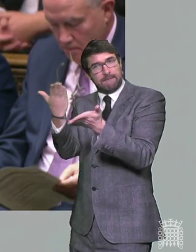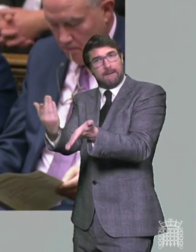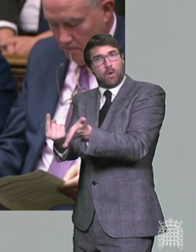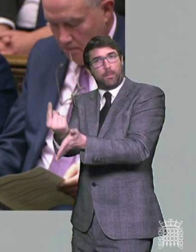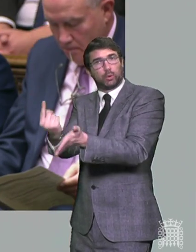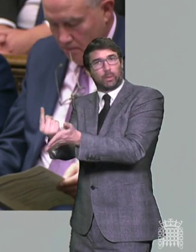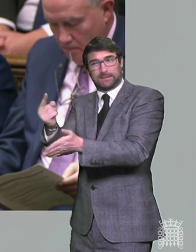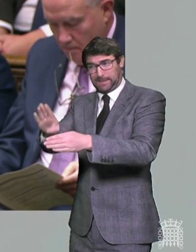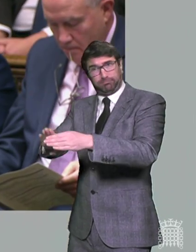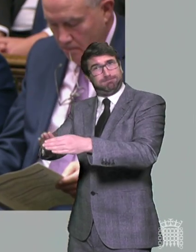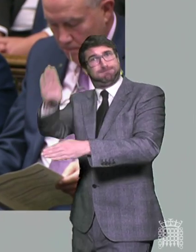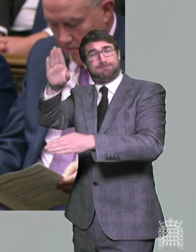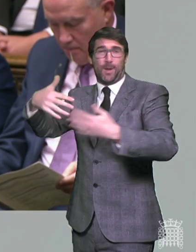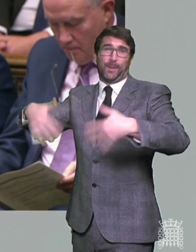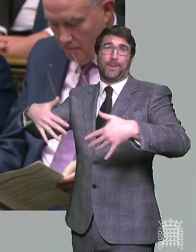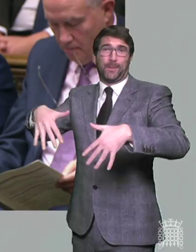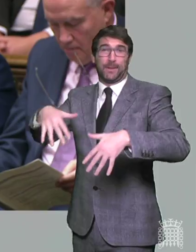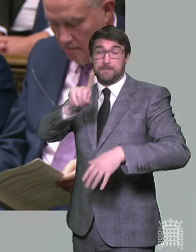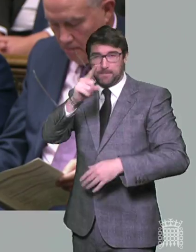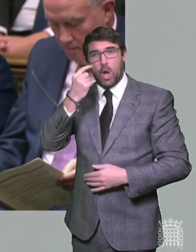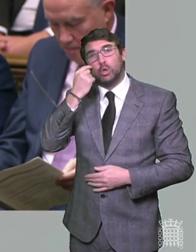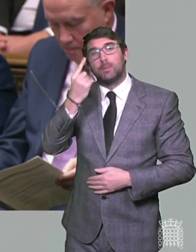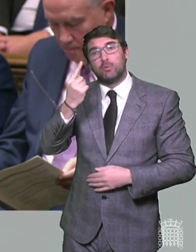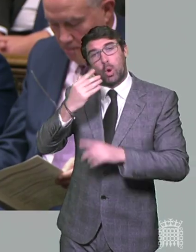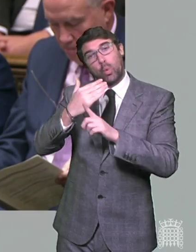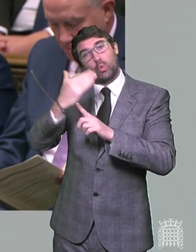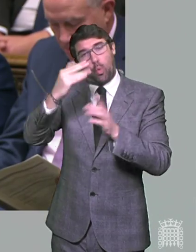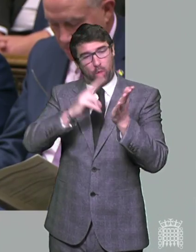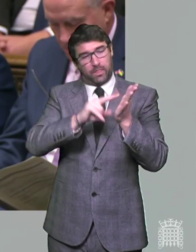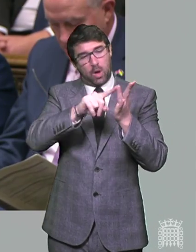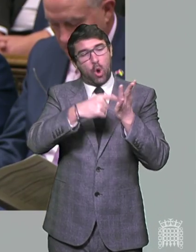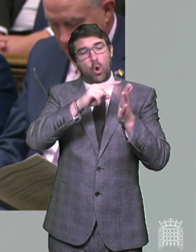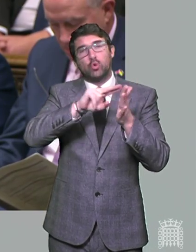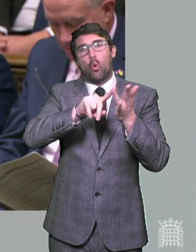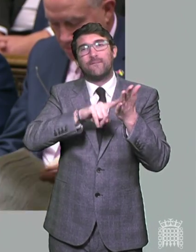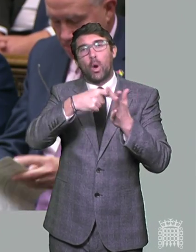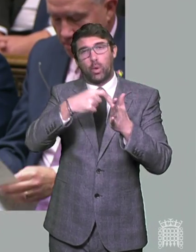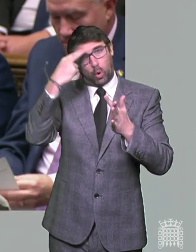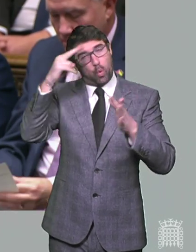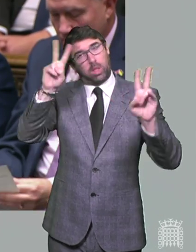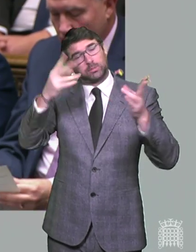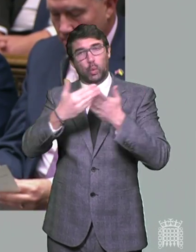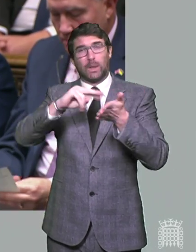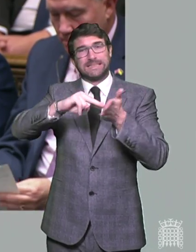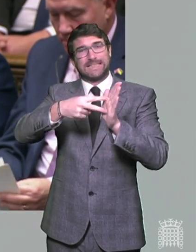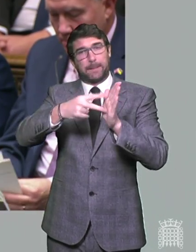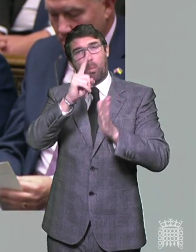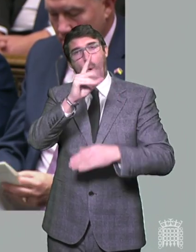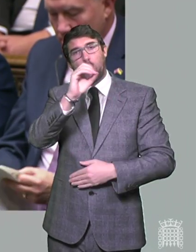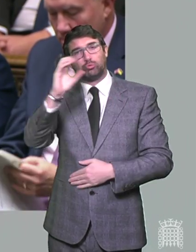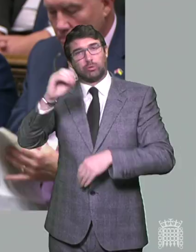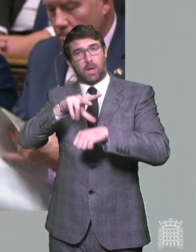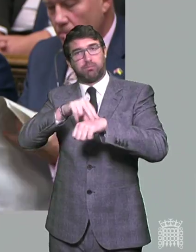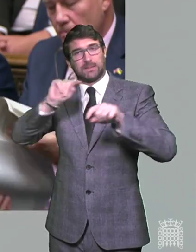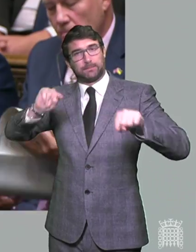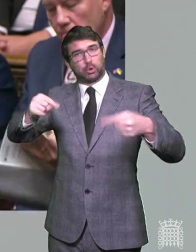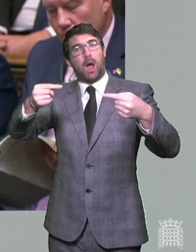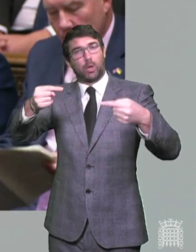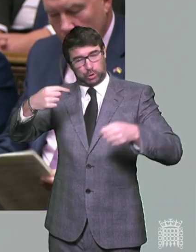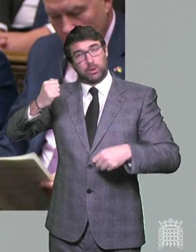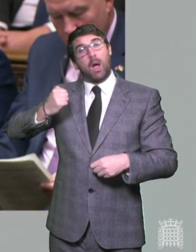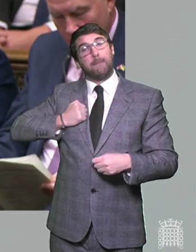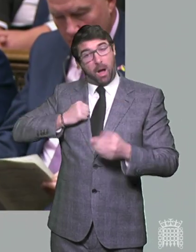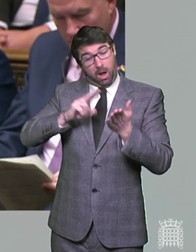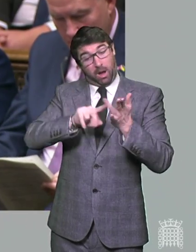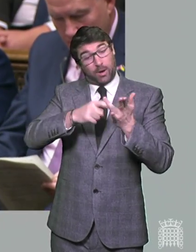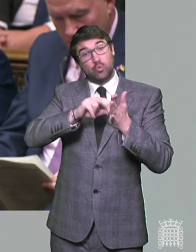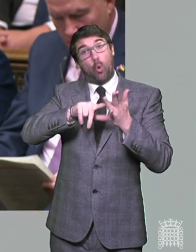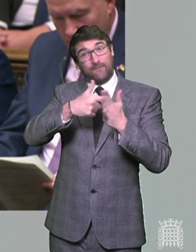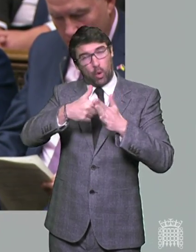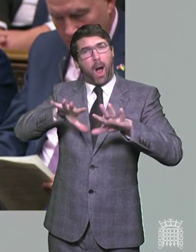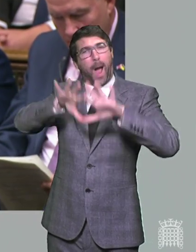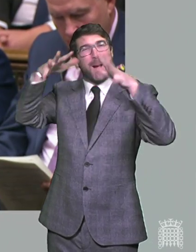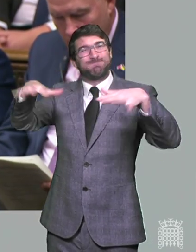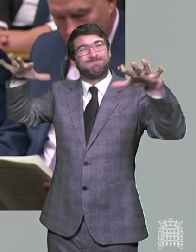That is why tomorrow in North Norfolk, I will be launching my new scheme, the 100 Apprenticeships Challenge, to drive 100 new apprenticeships all over my rural constituency.